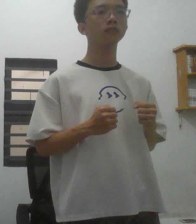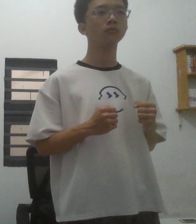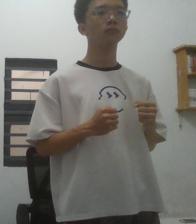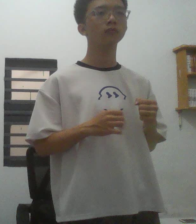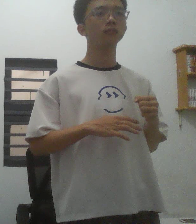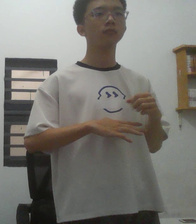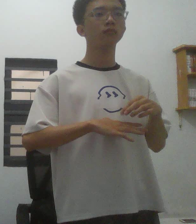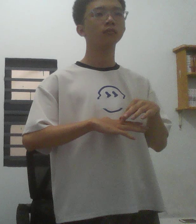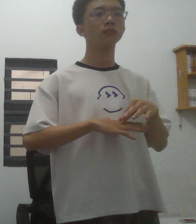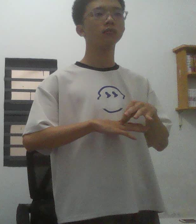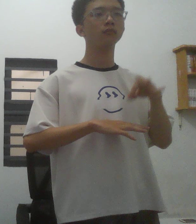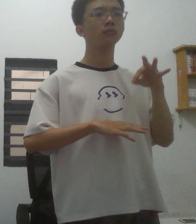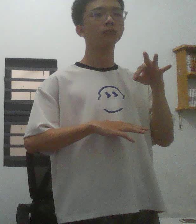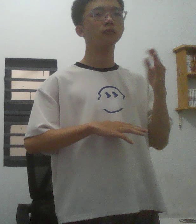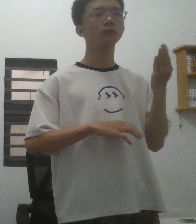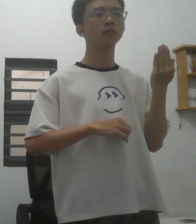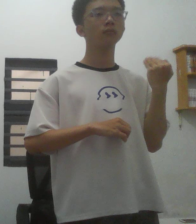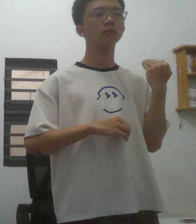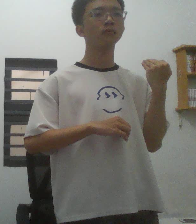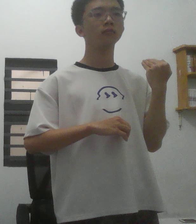tuan truoc